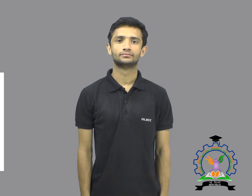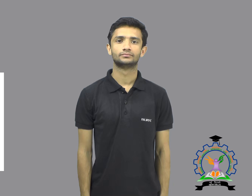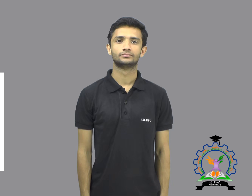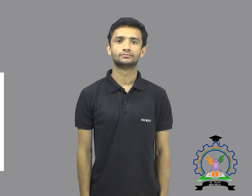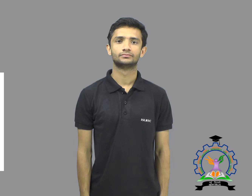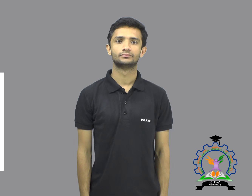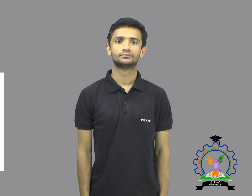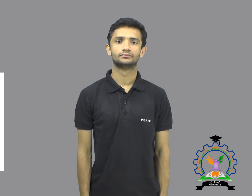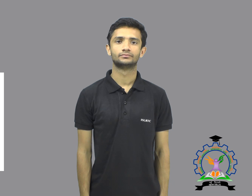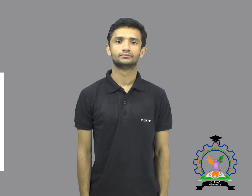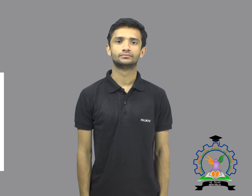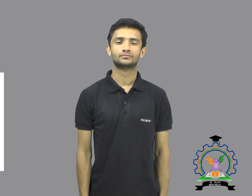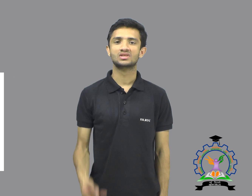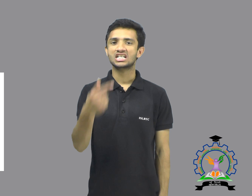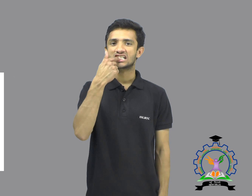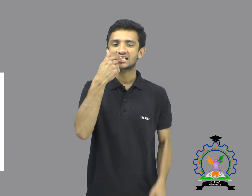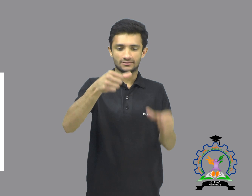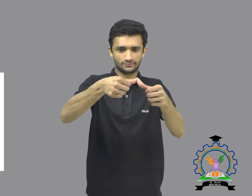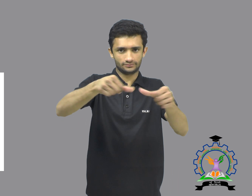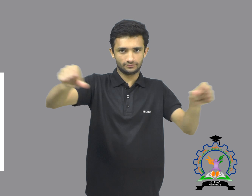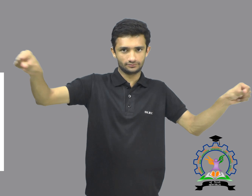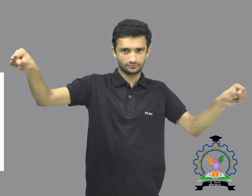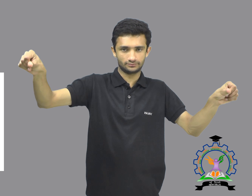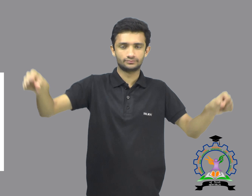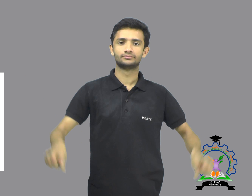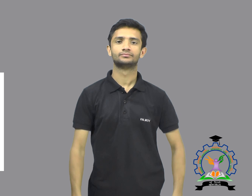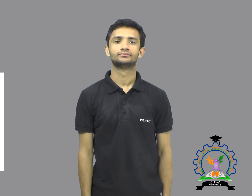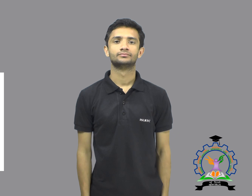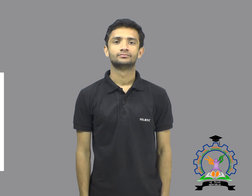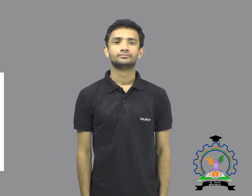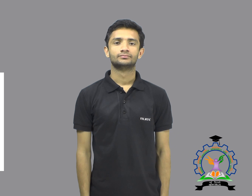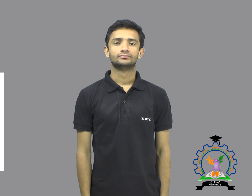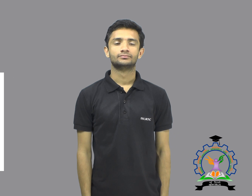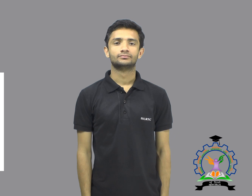Cello tape